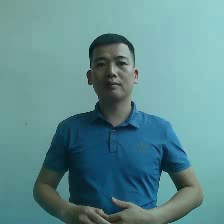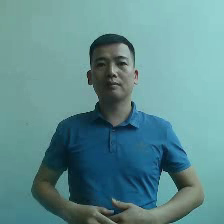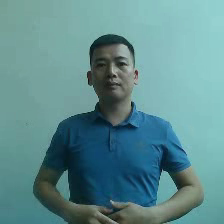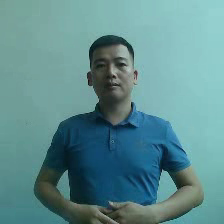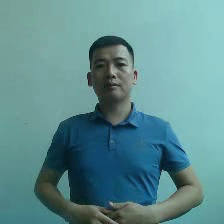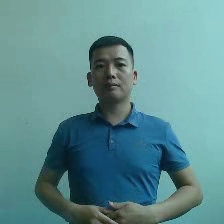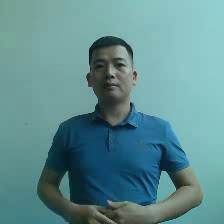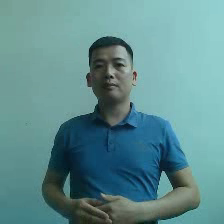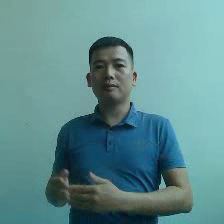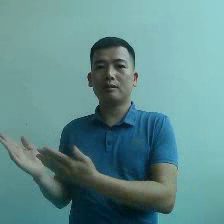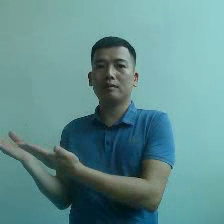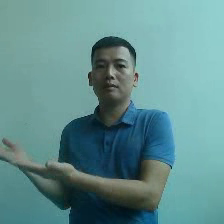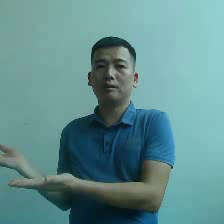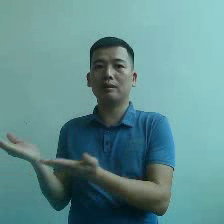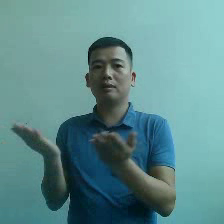Mời vào